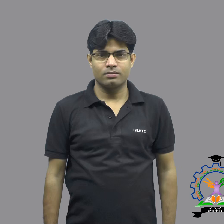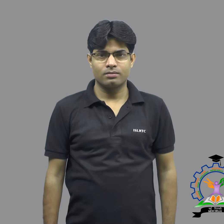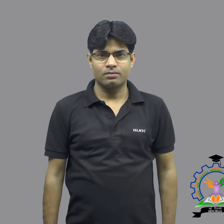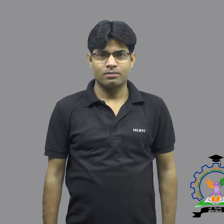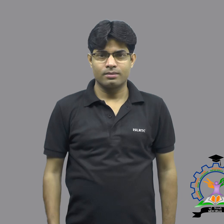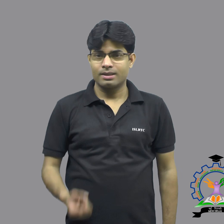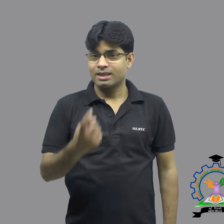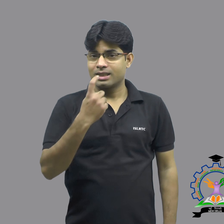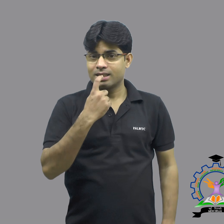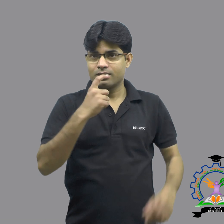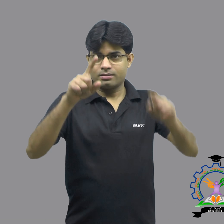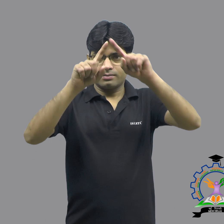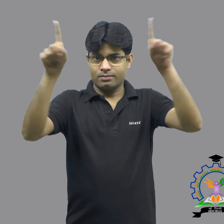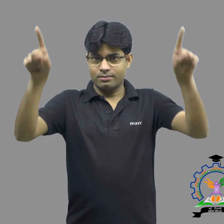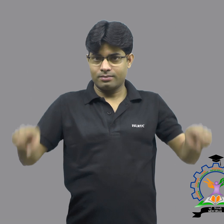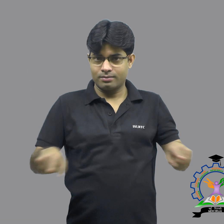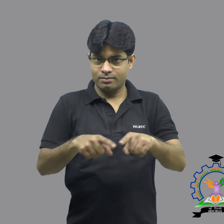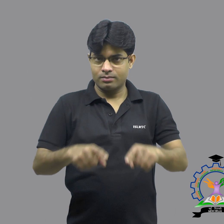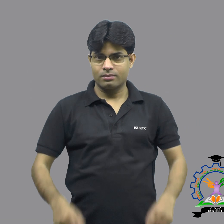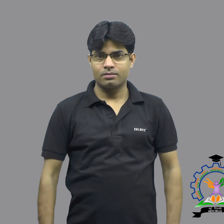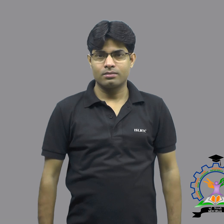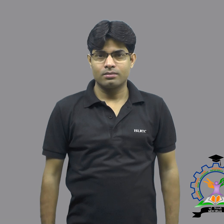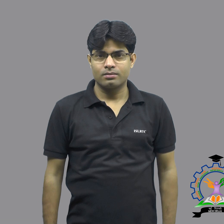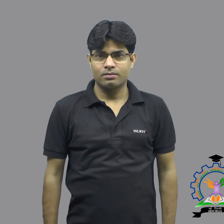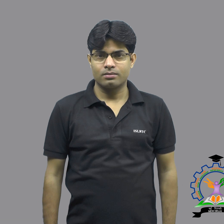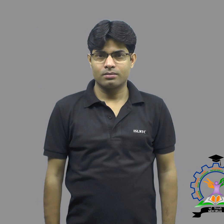Whiteboard